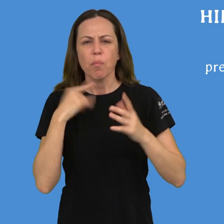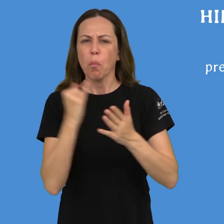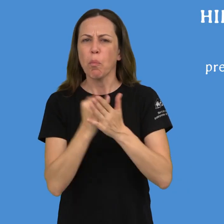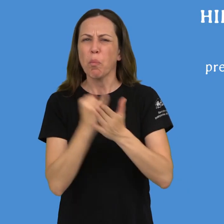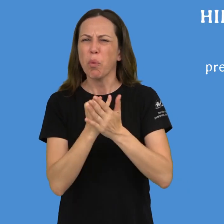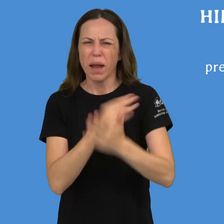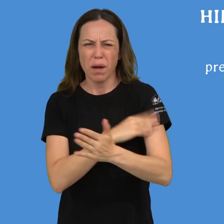probar